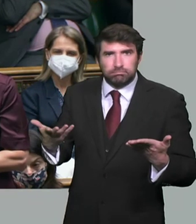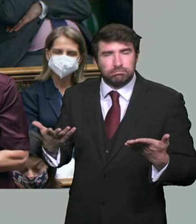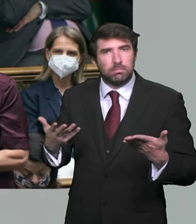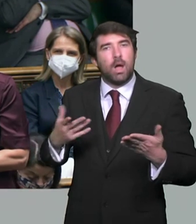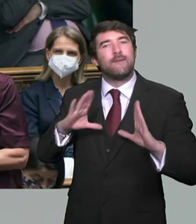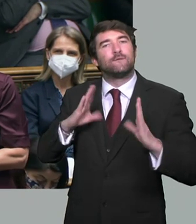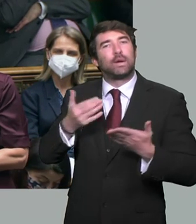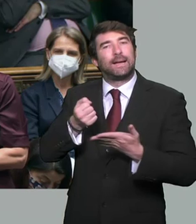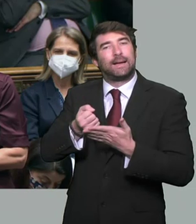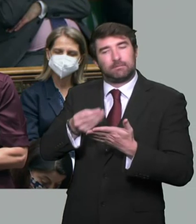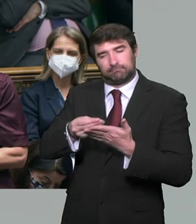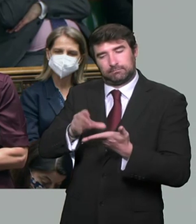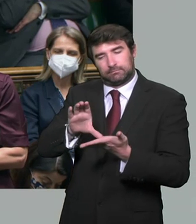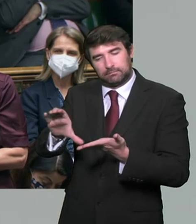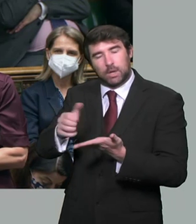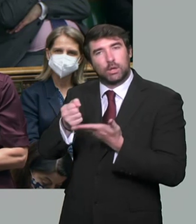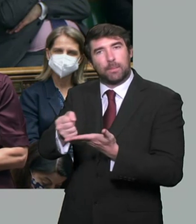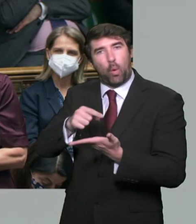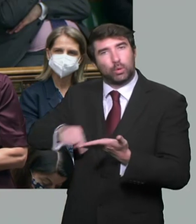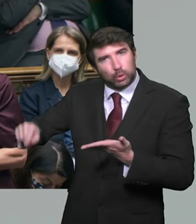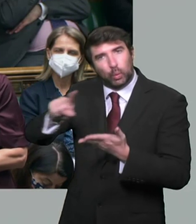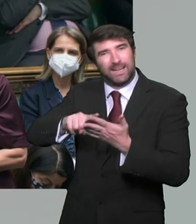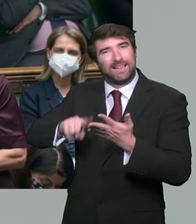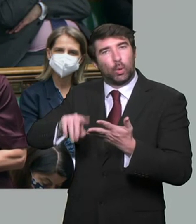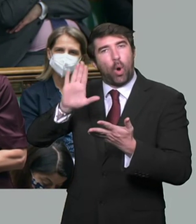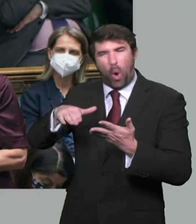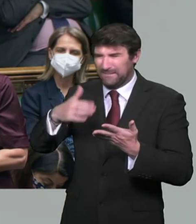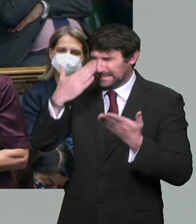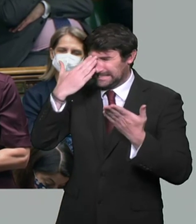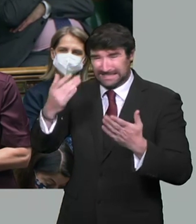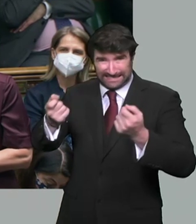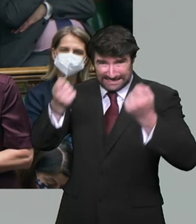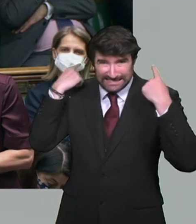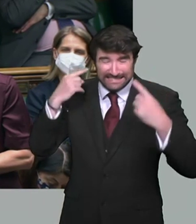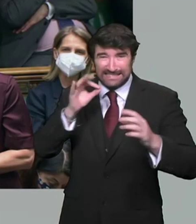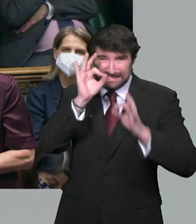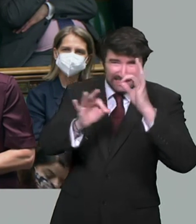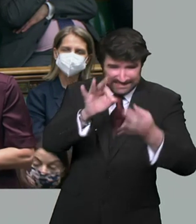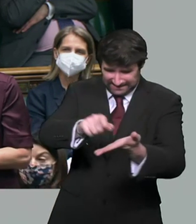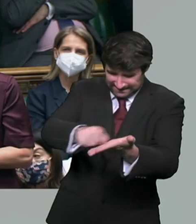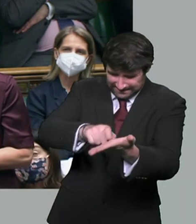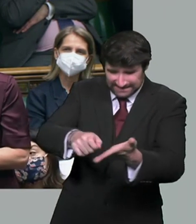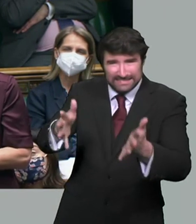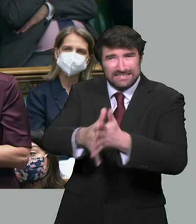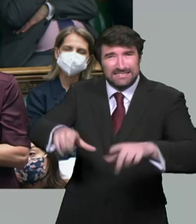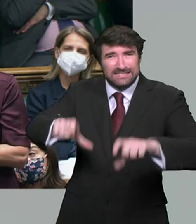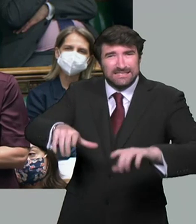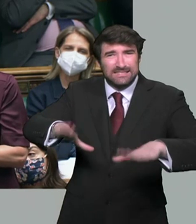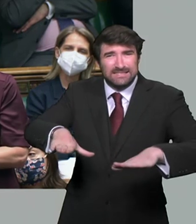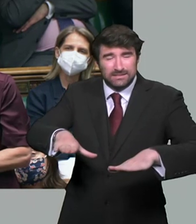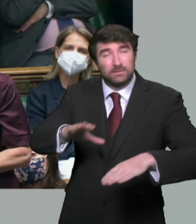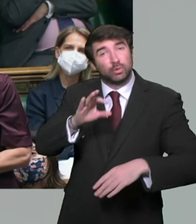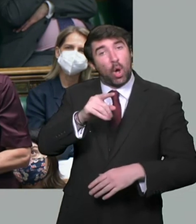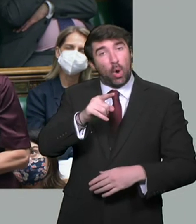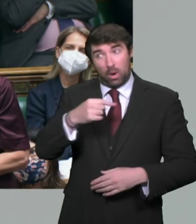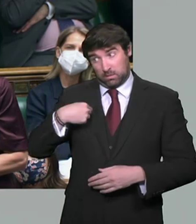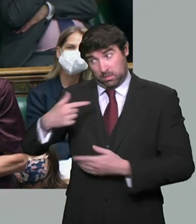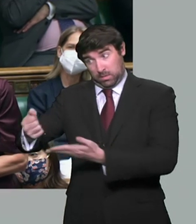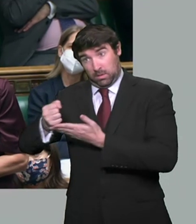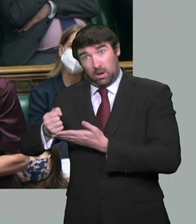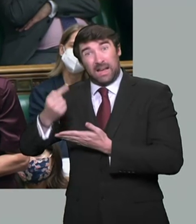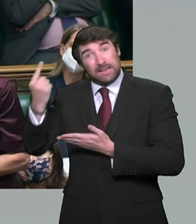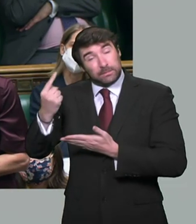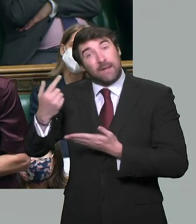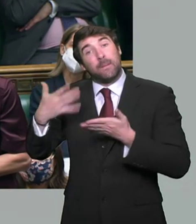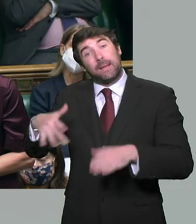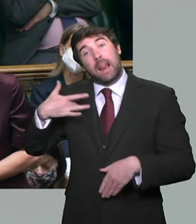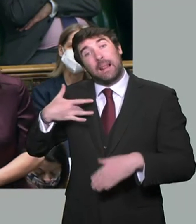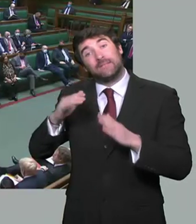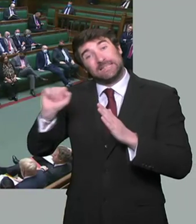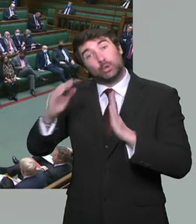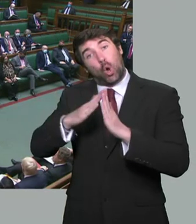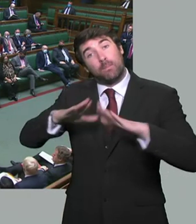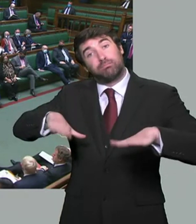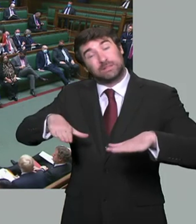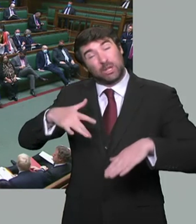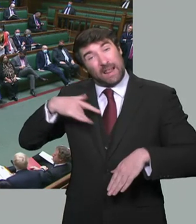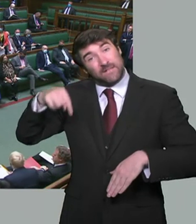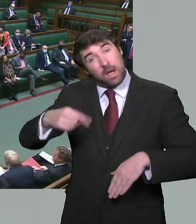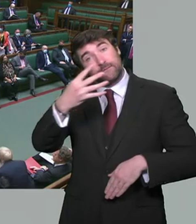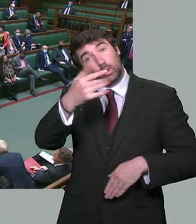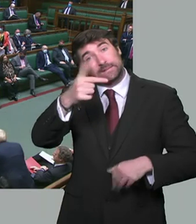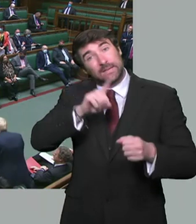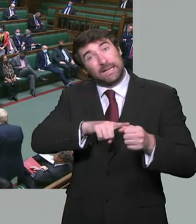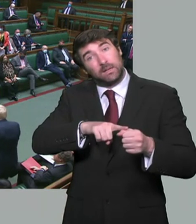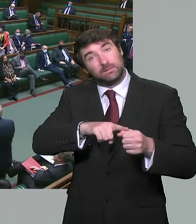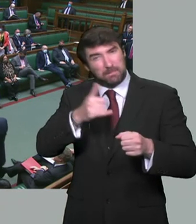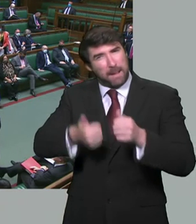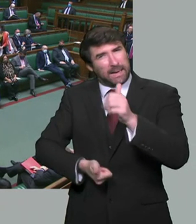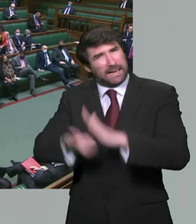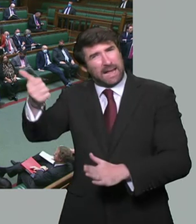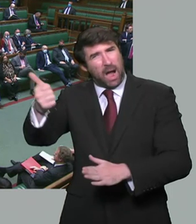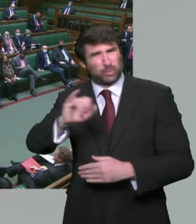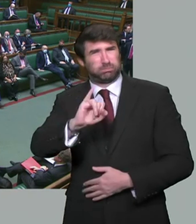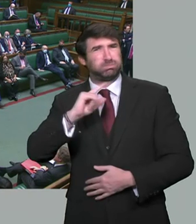Can I ask the Prime Minister what practical support will be provided to EU citizens still navigating this system, and what he would advise my constituent to do to ensure that he has the right to stay in his home of 47 years?